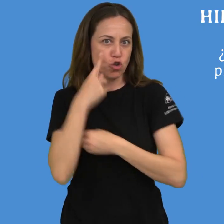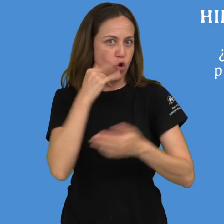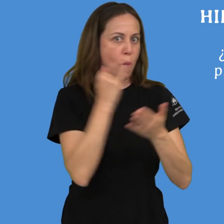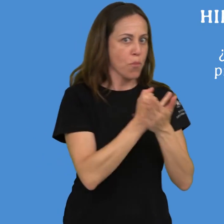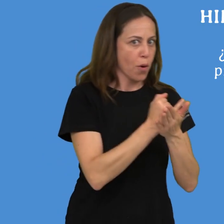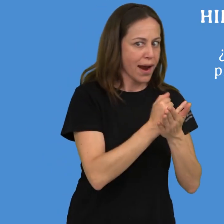probar